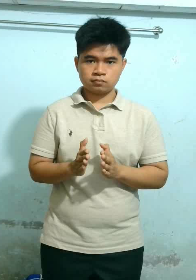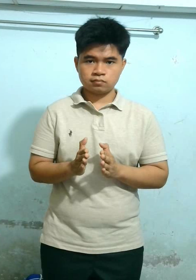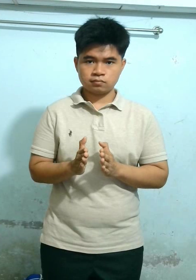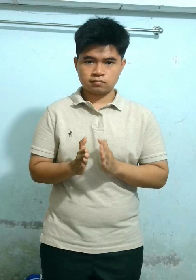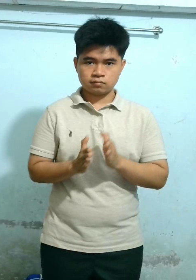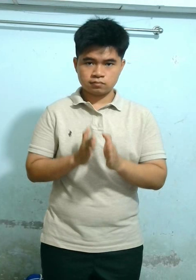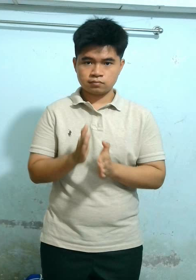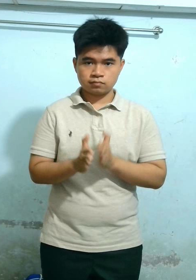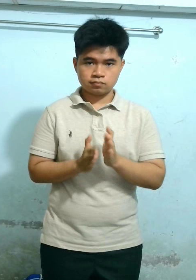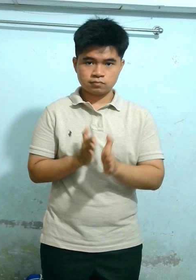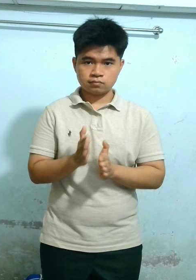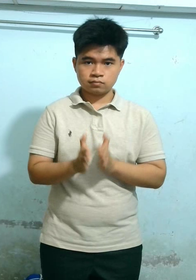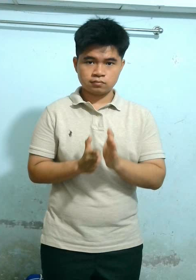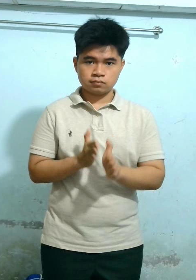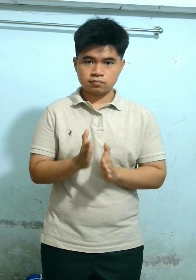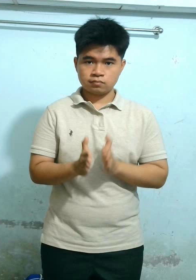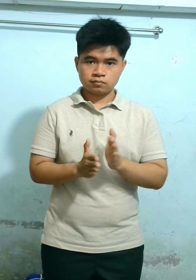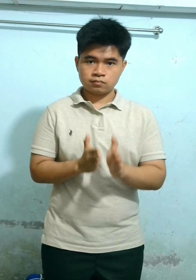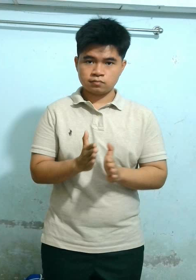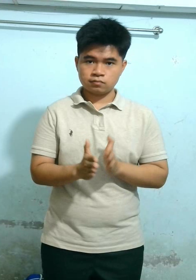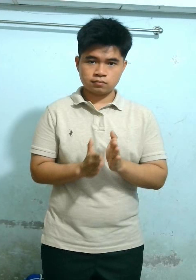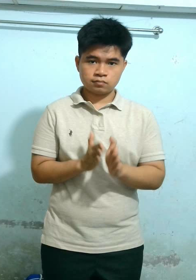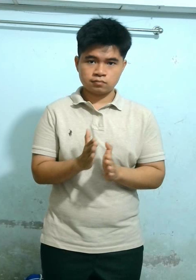ngon ngu ki hieu